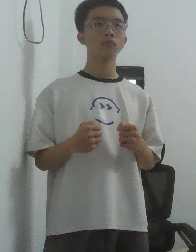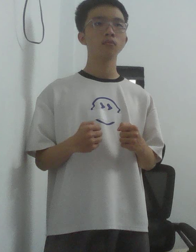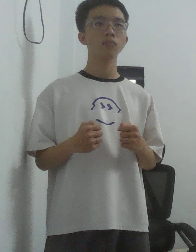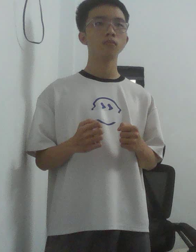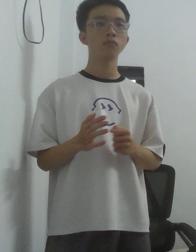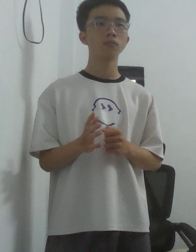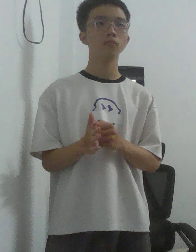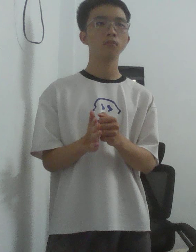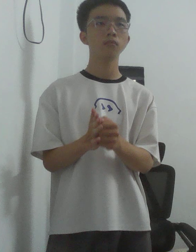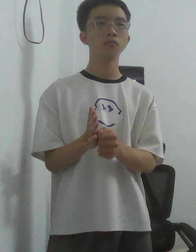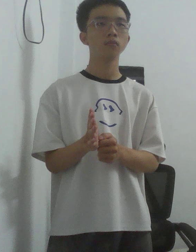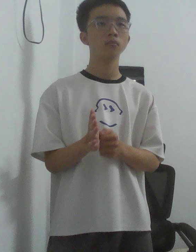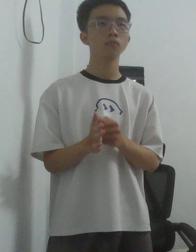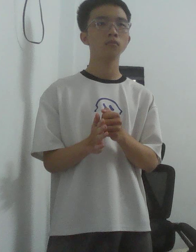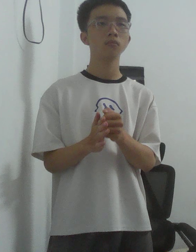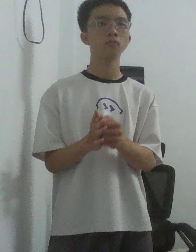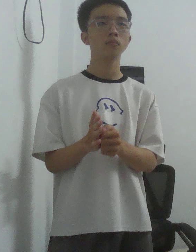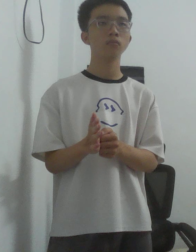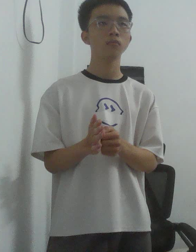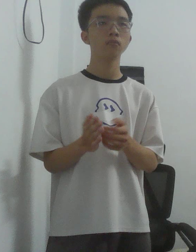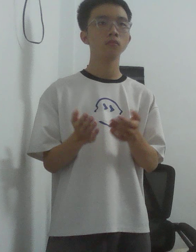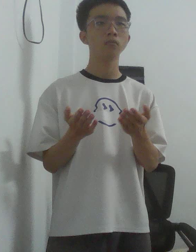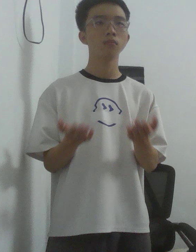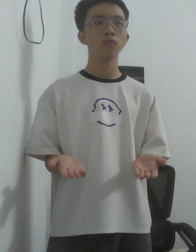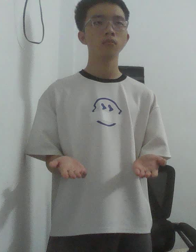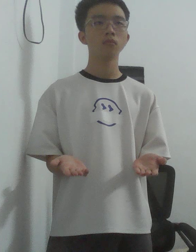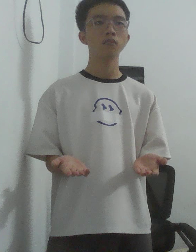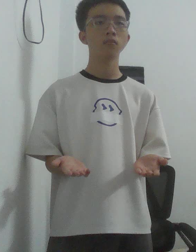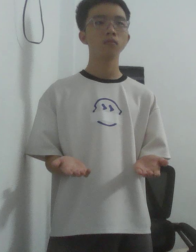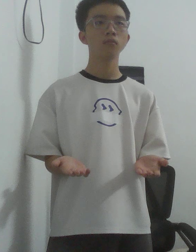thang nay